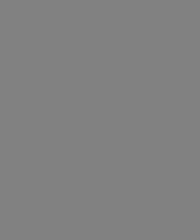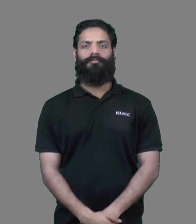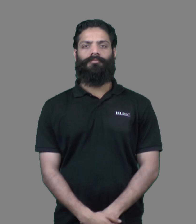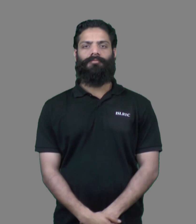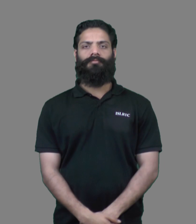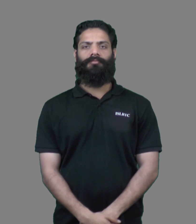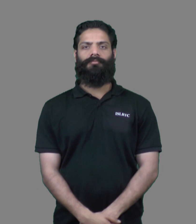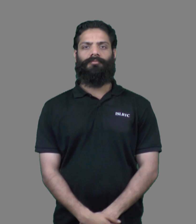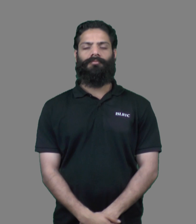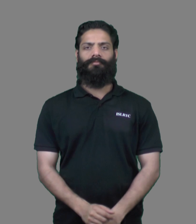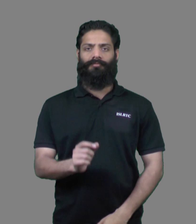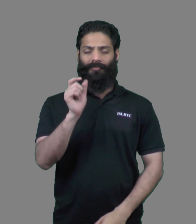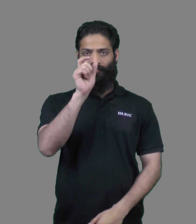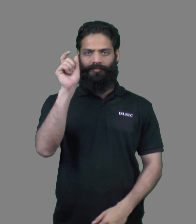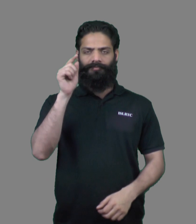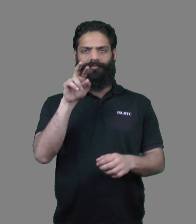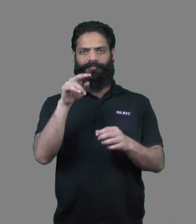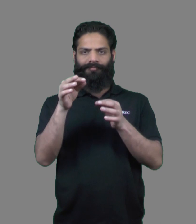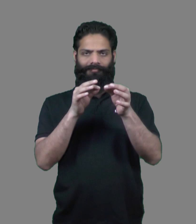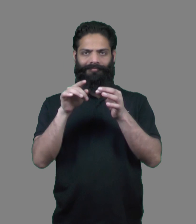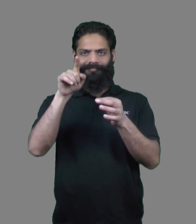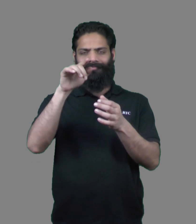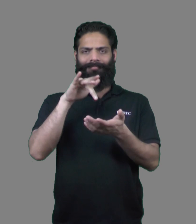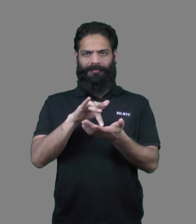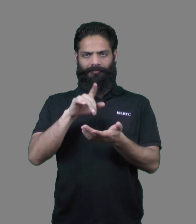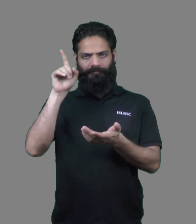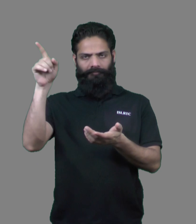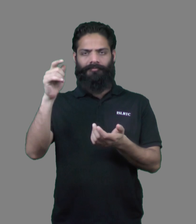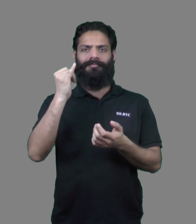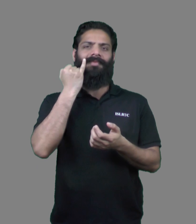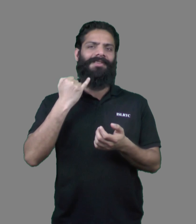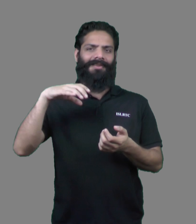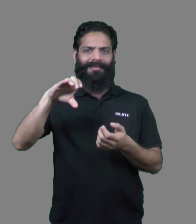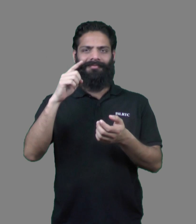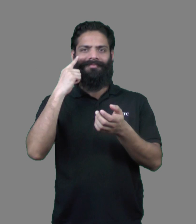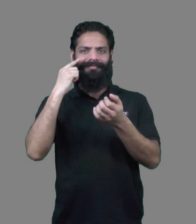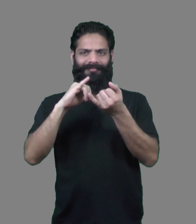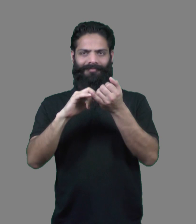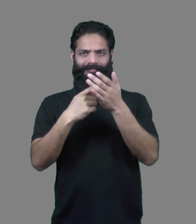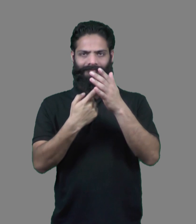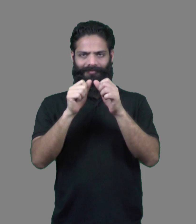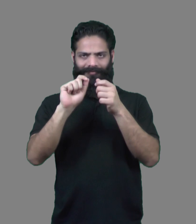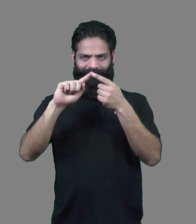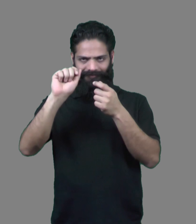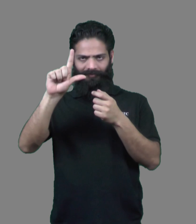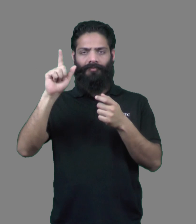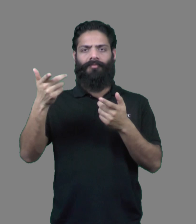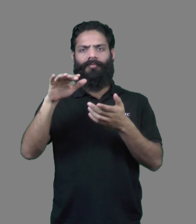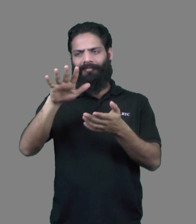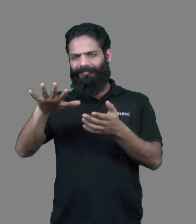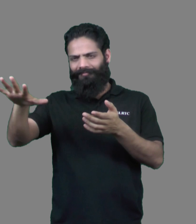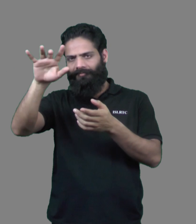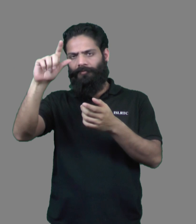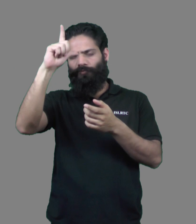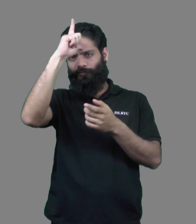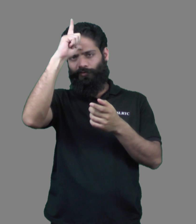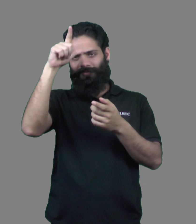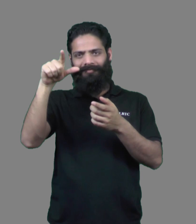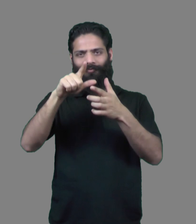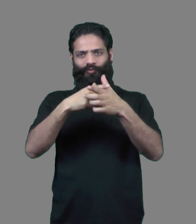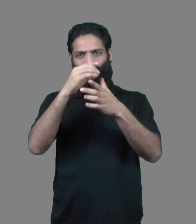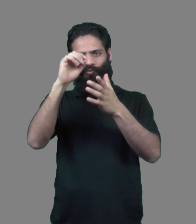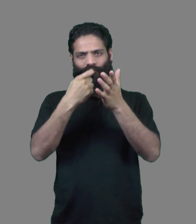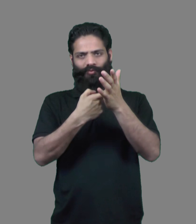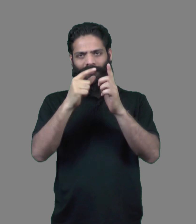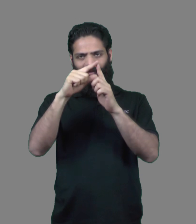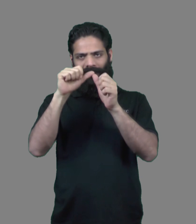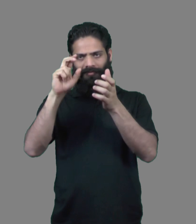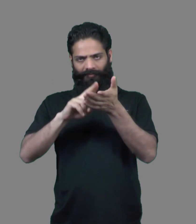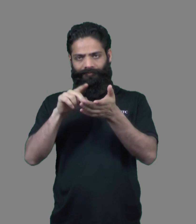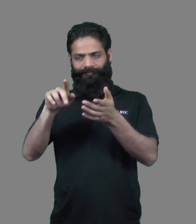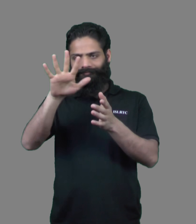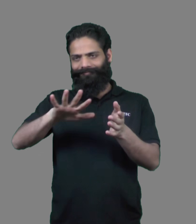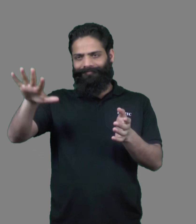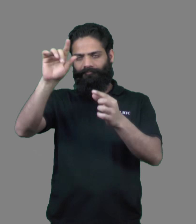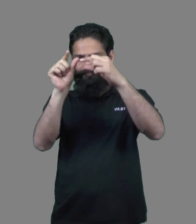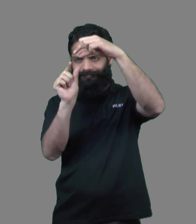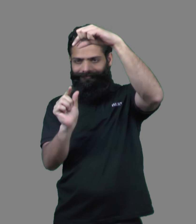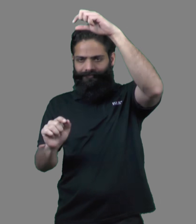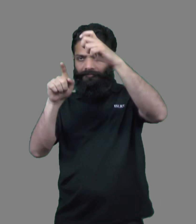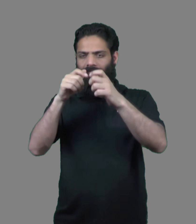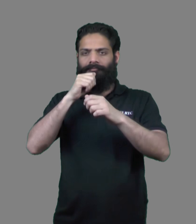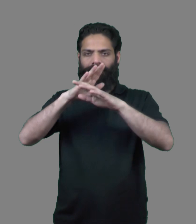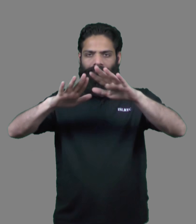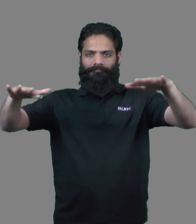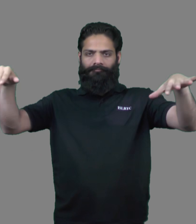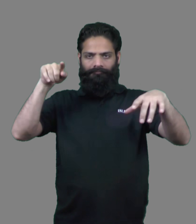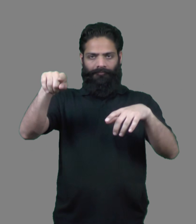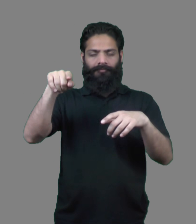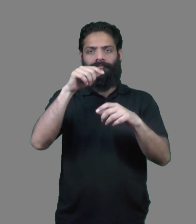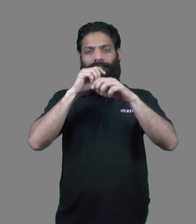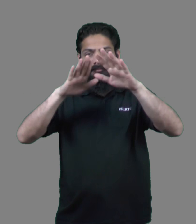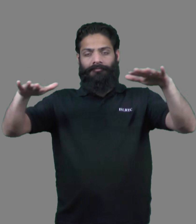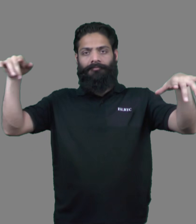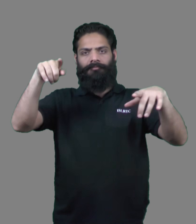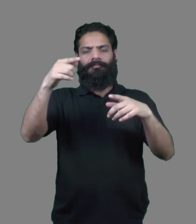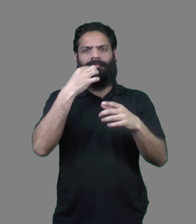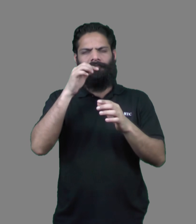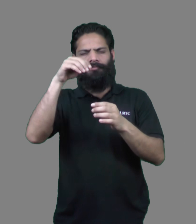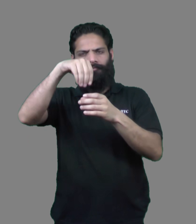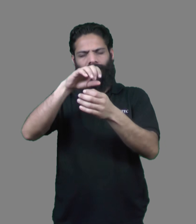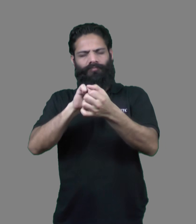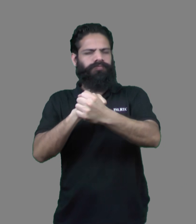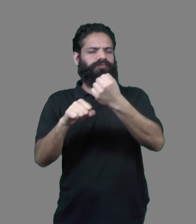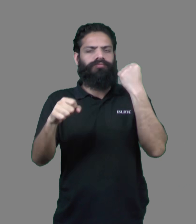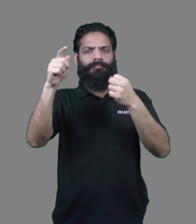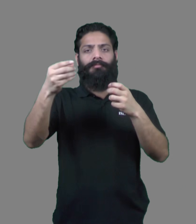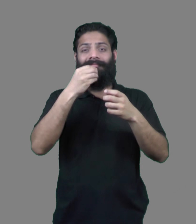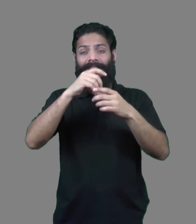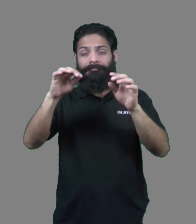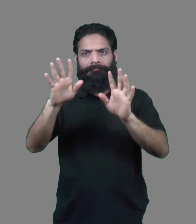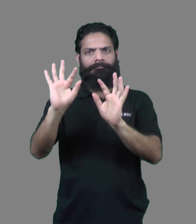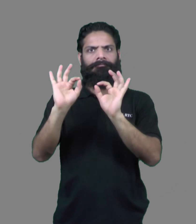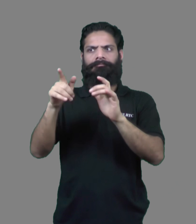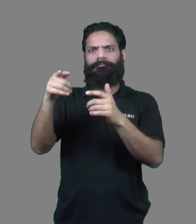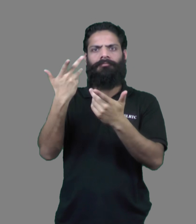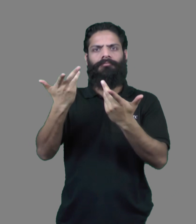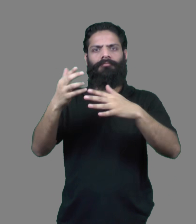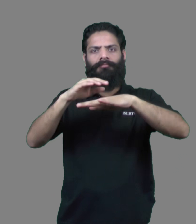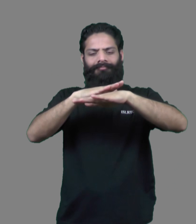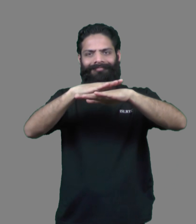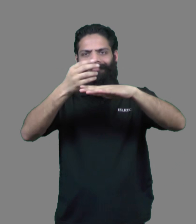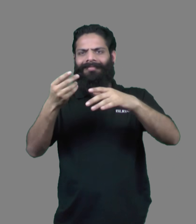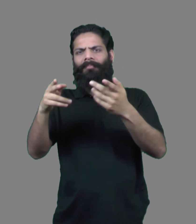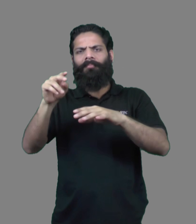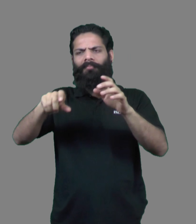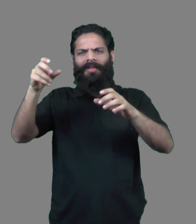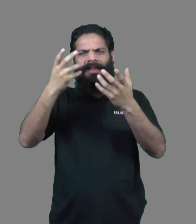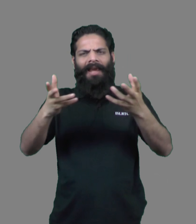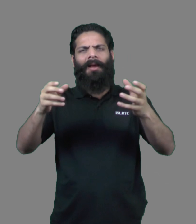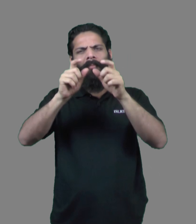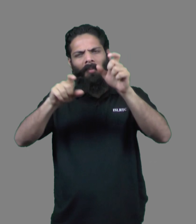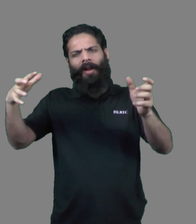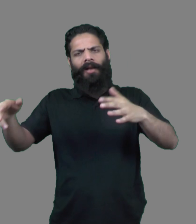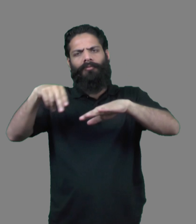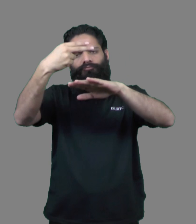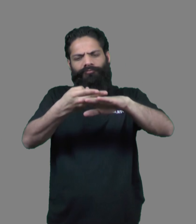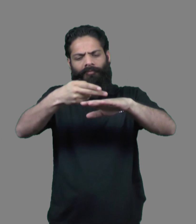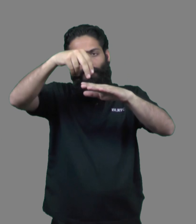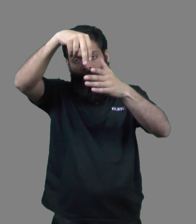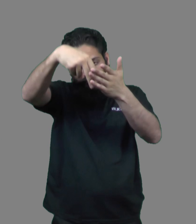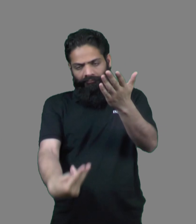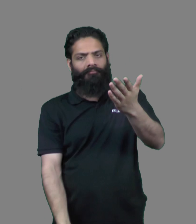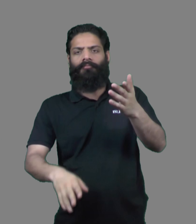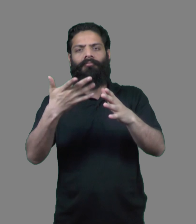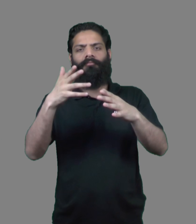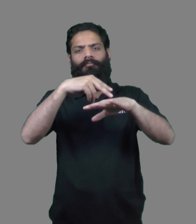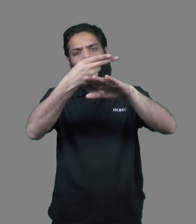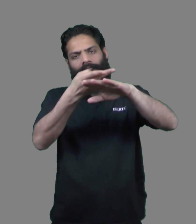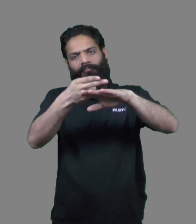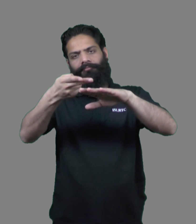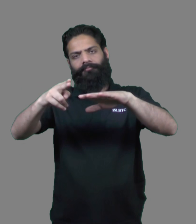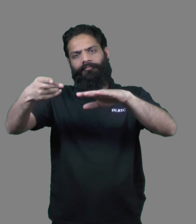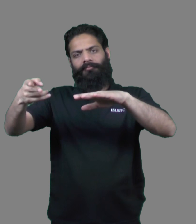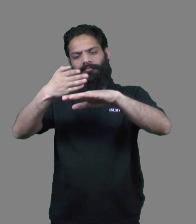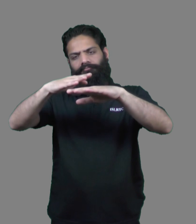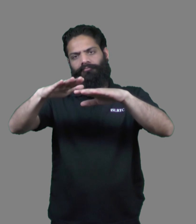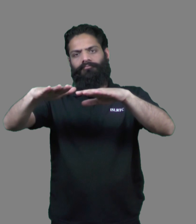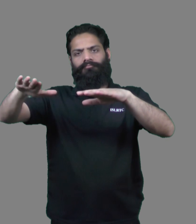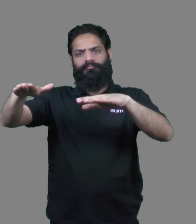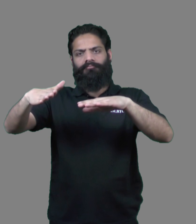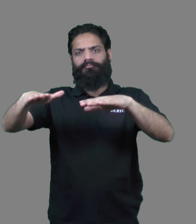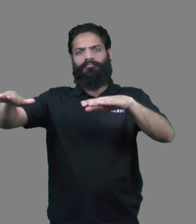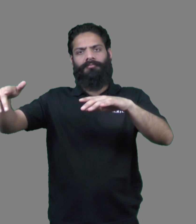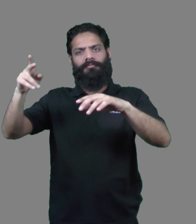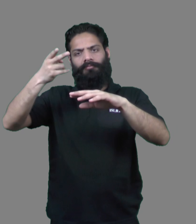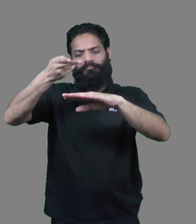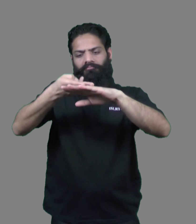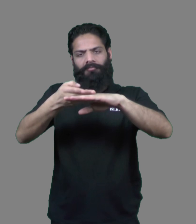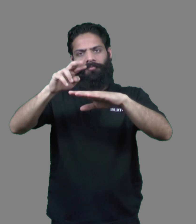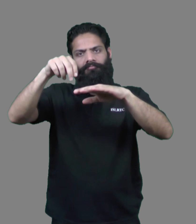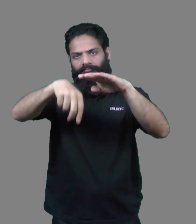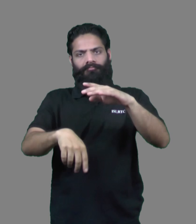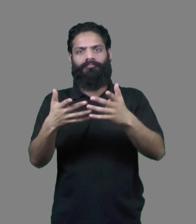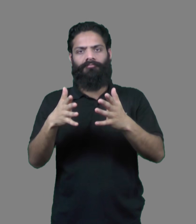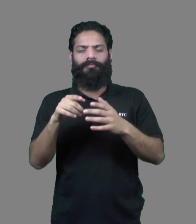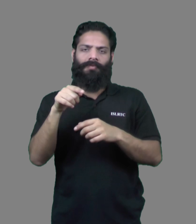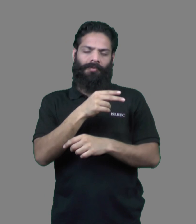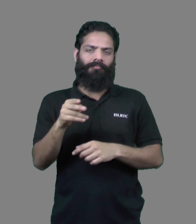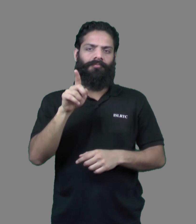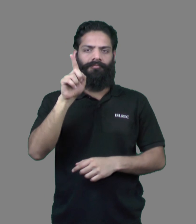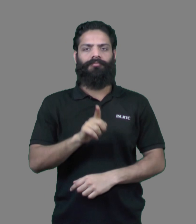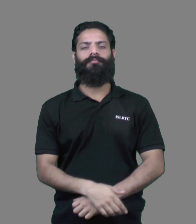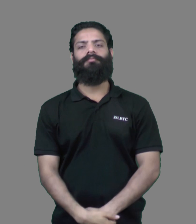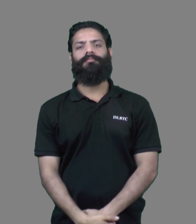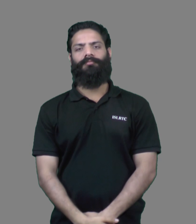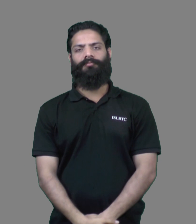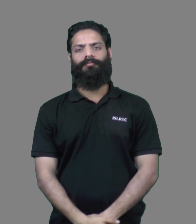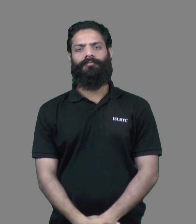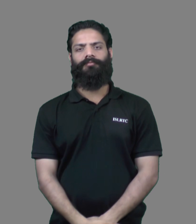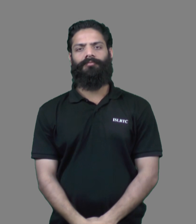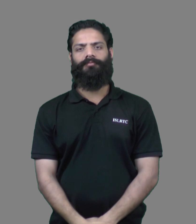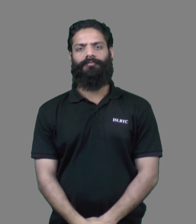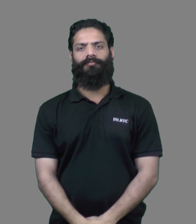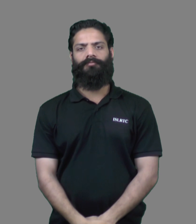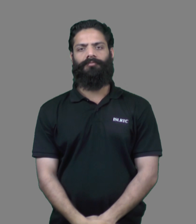Dead Sea